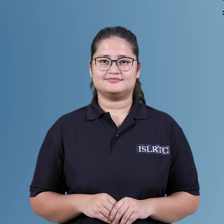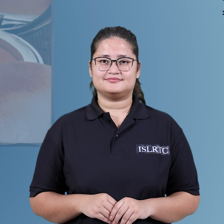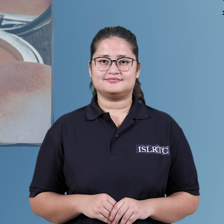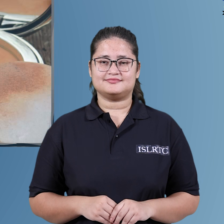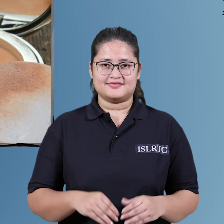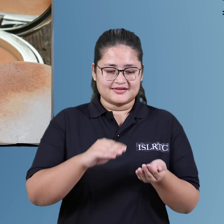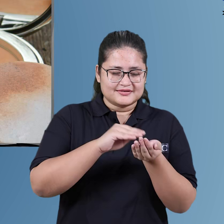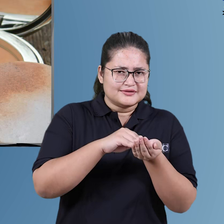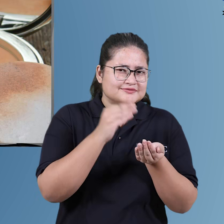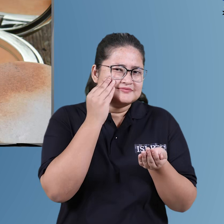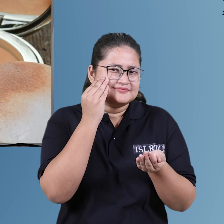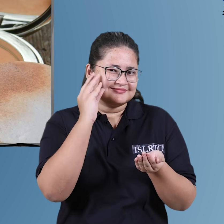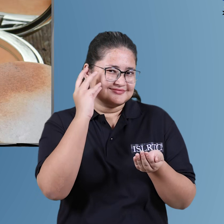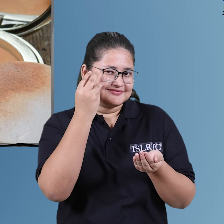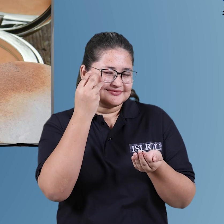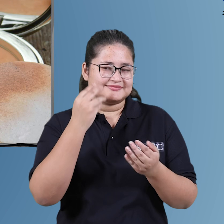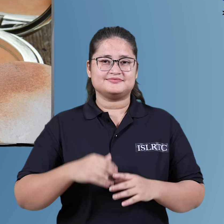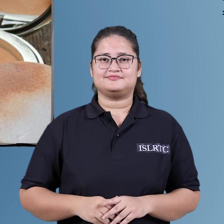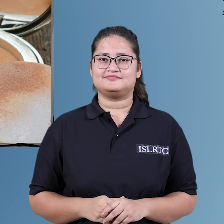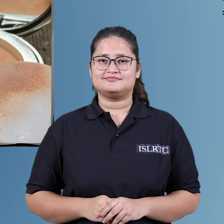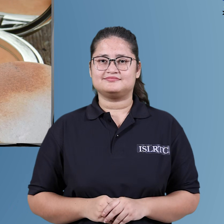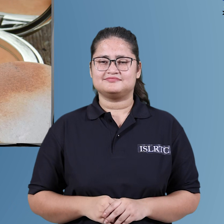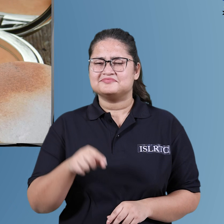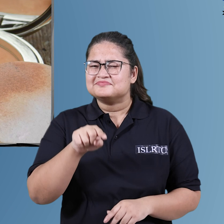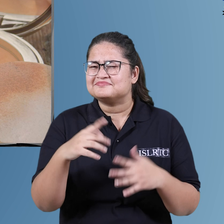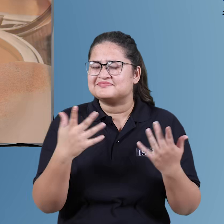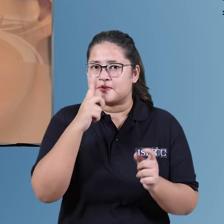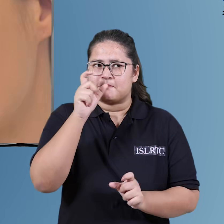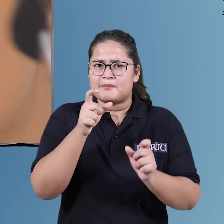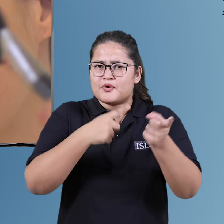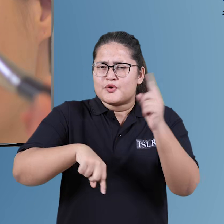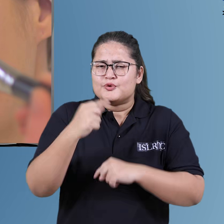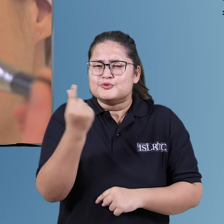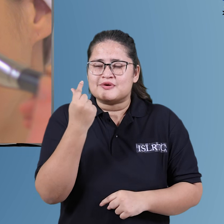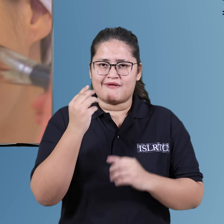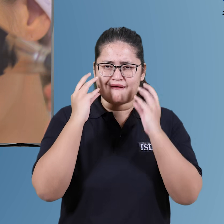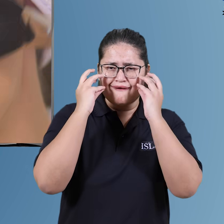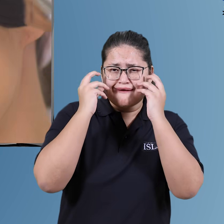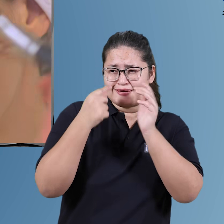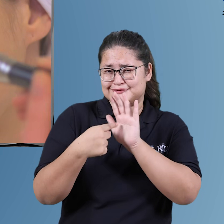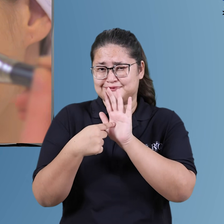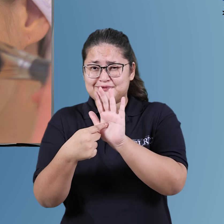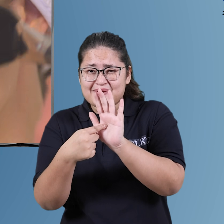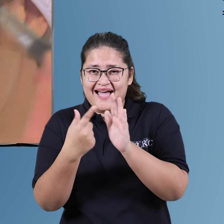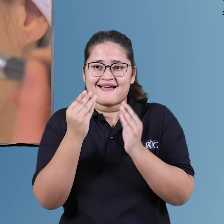Blush A cosmetic used to add color to the cheeks.